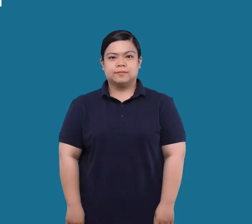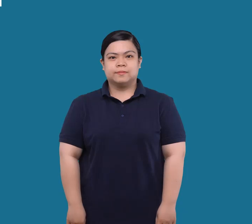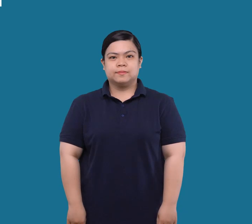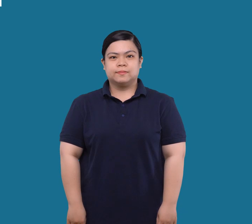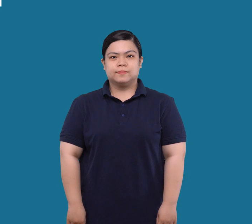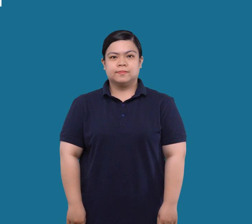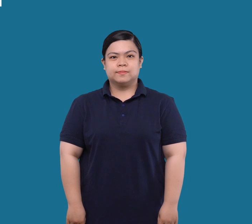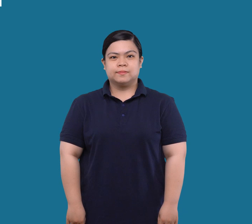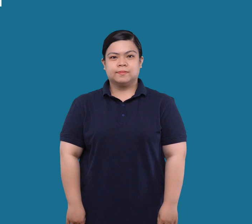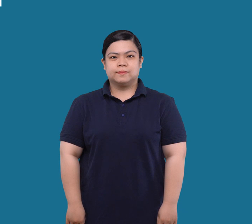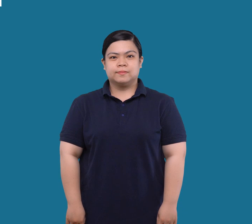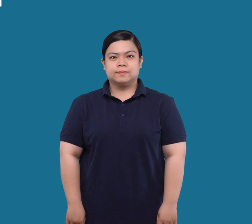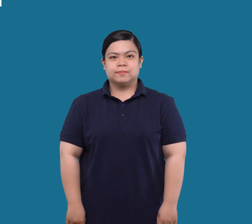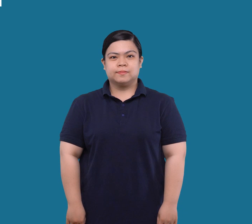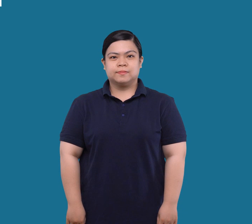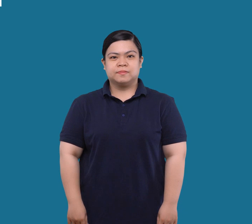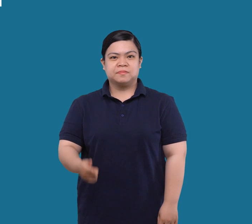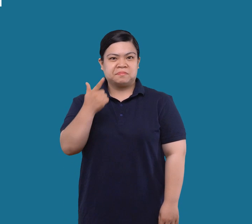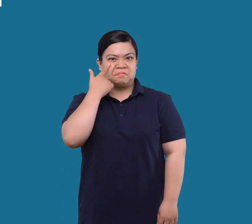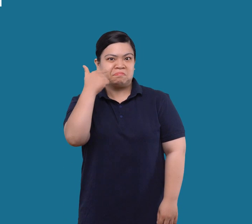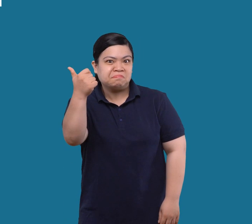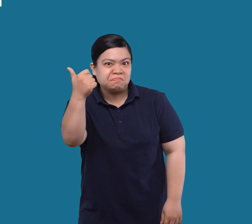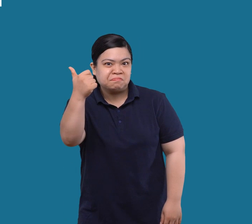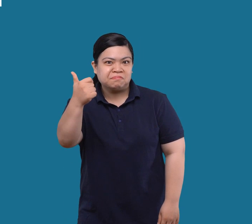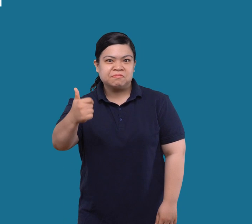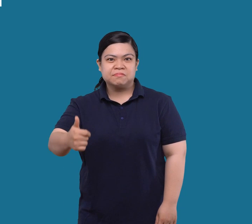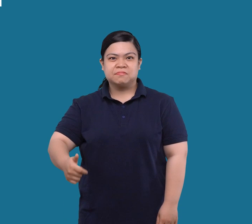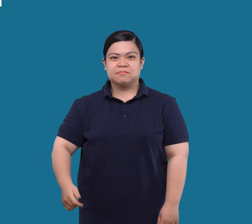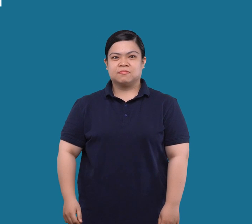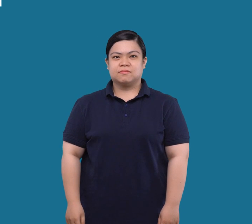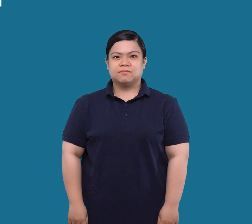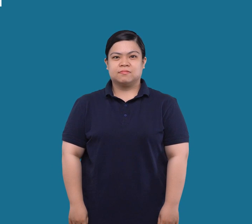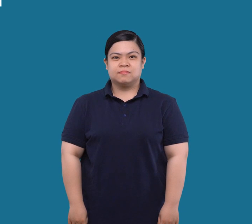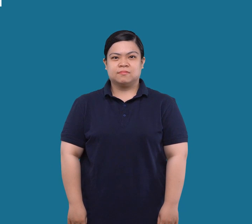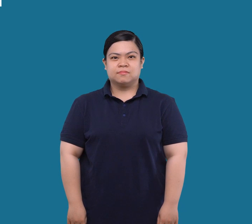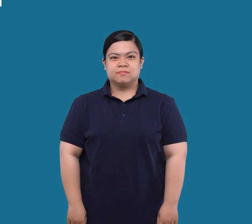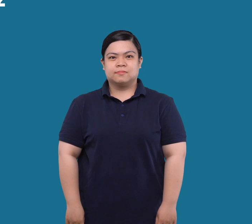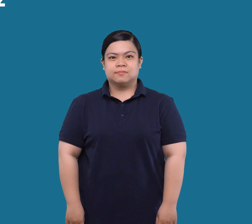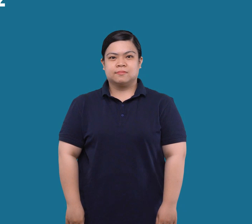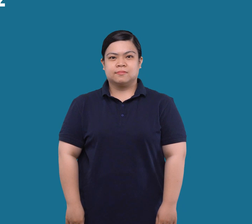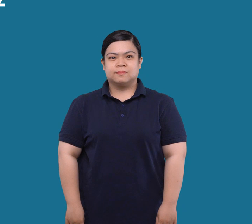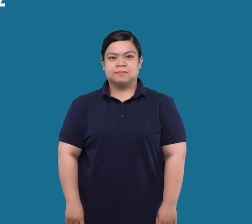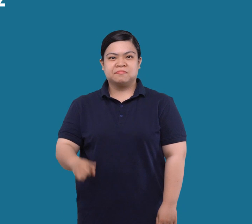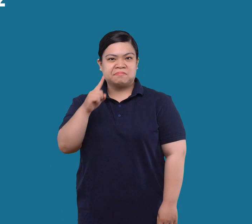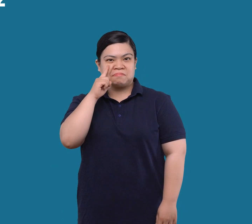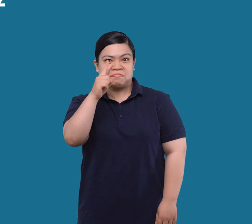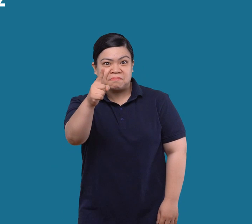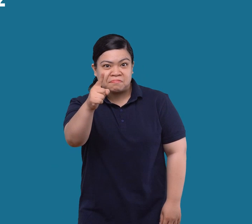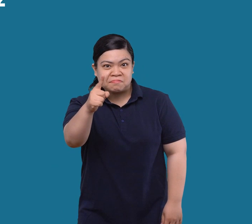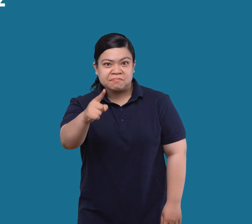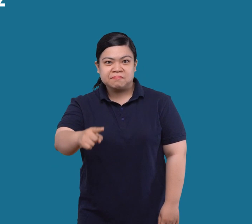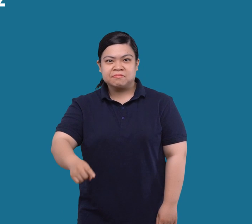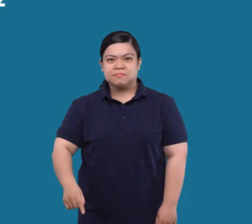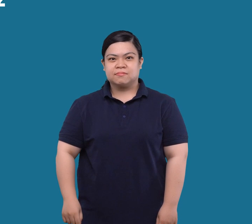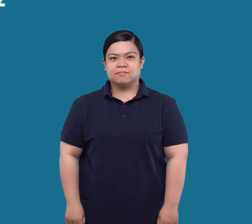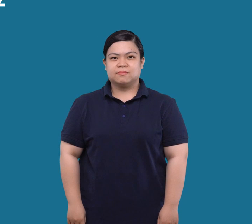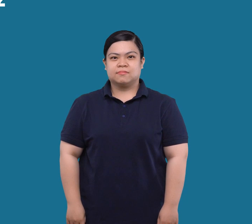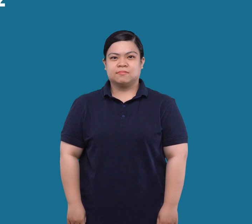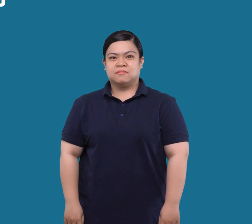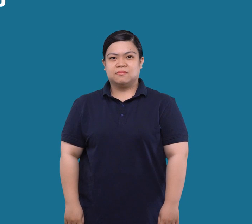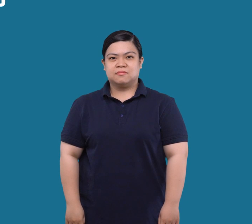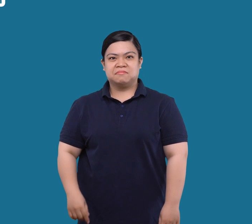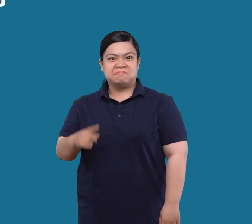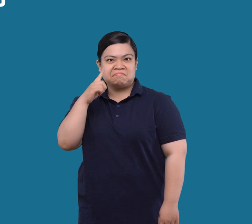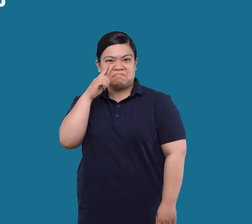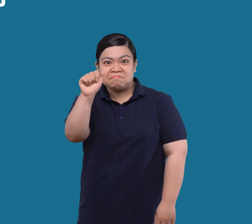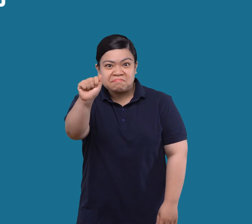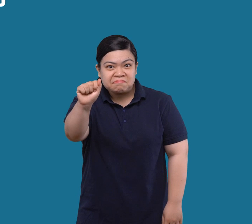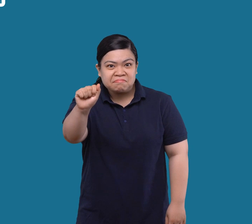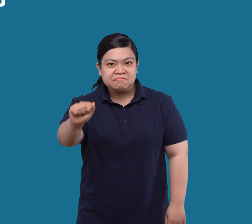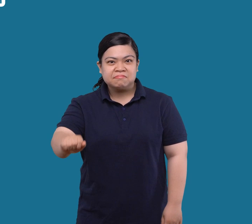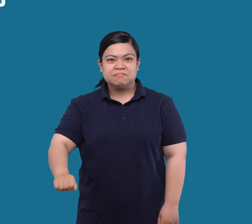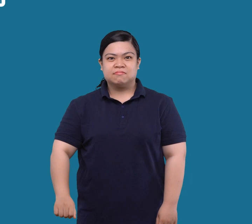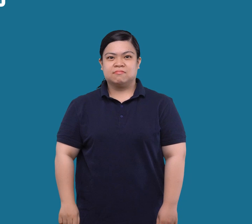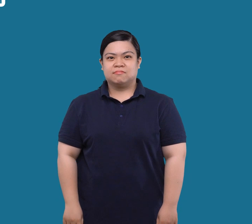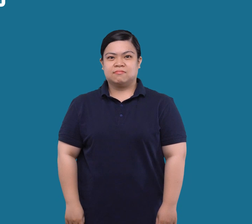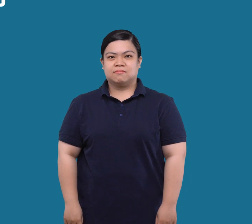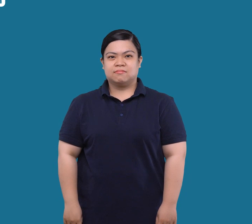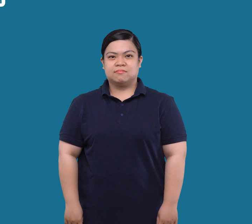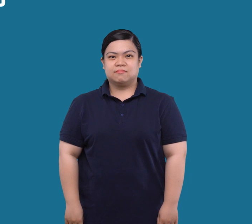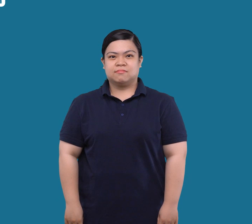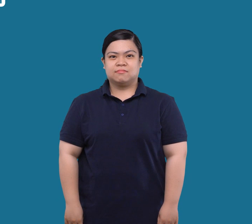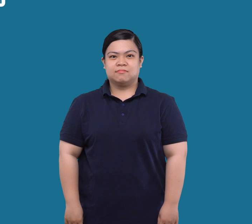tinh mắt